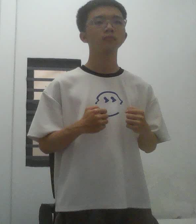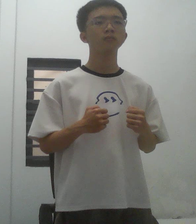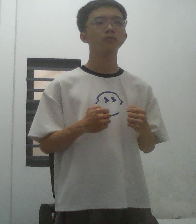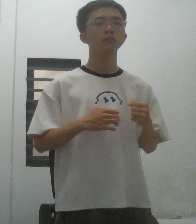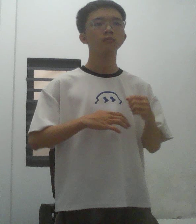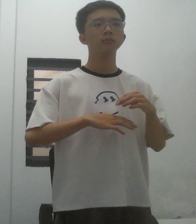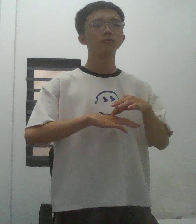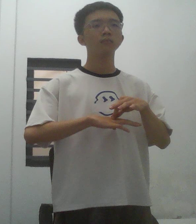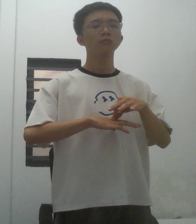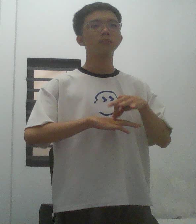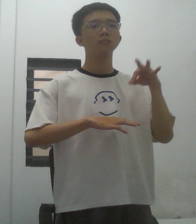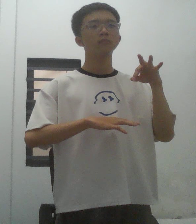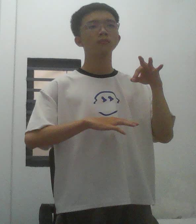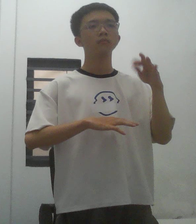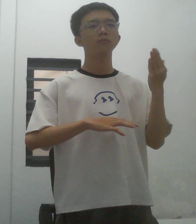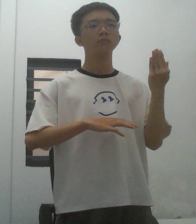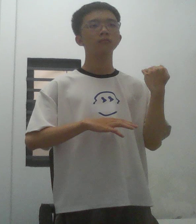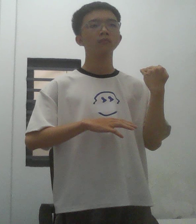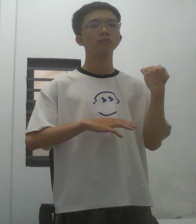tuan truoc